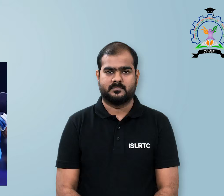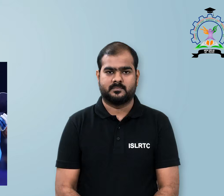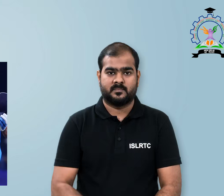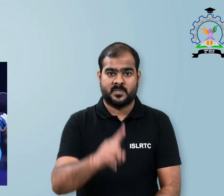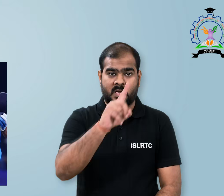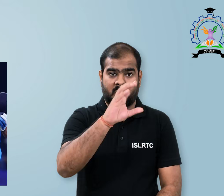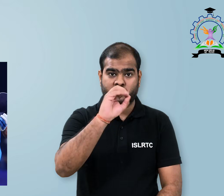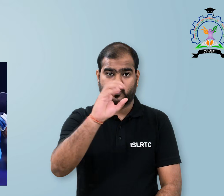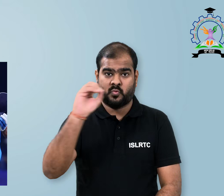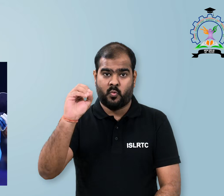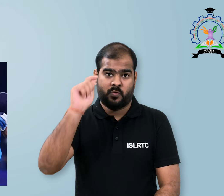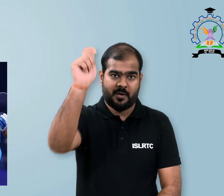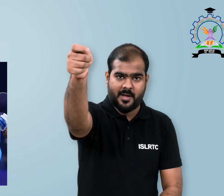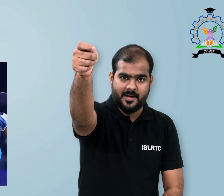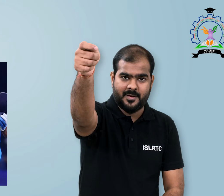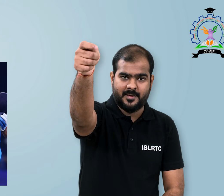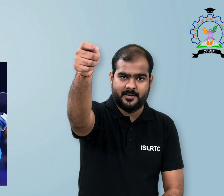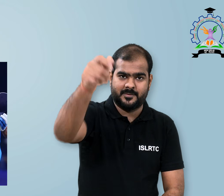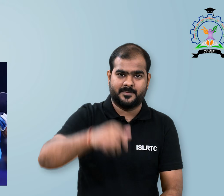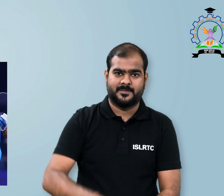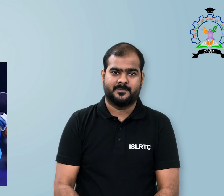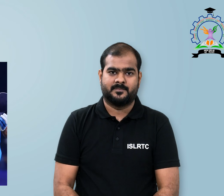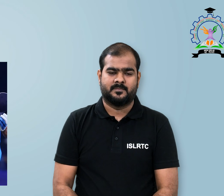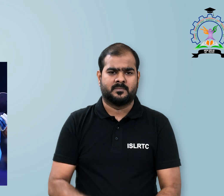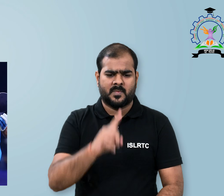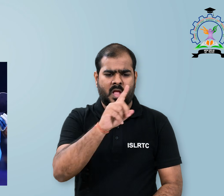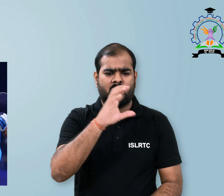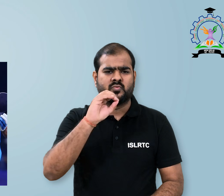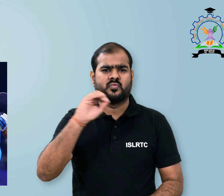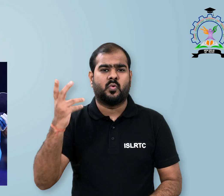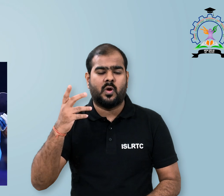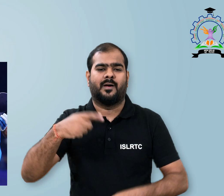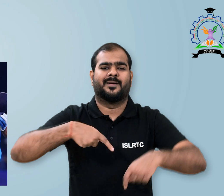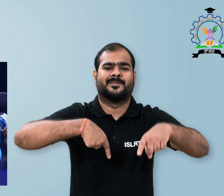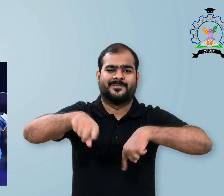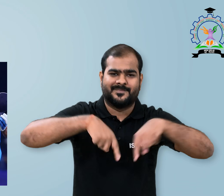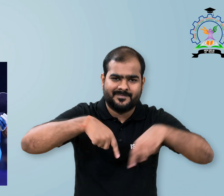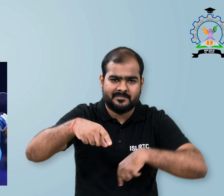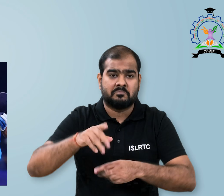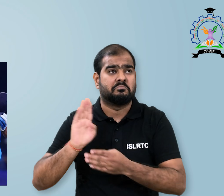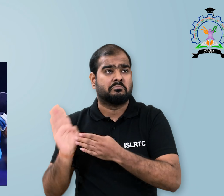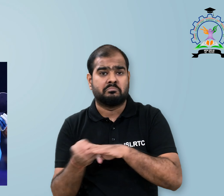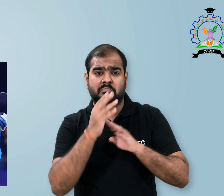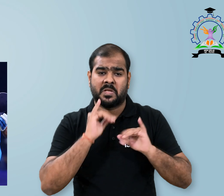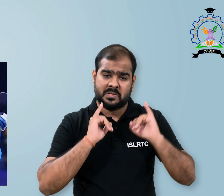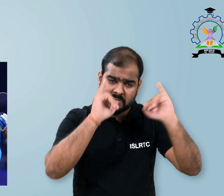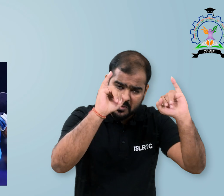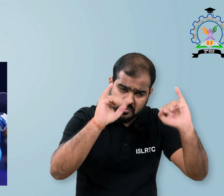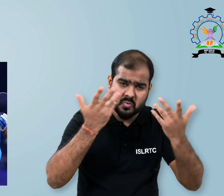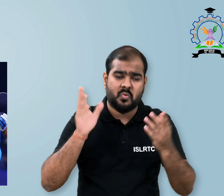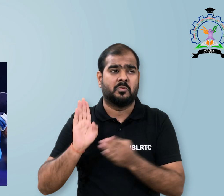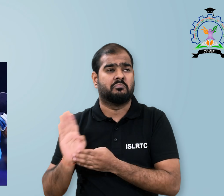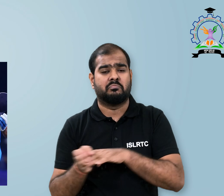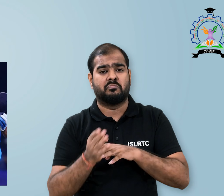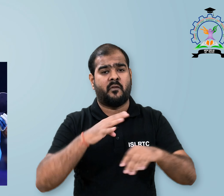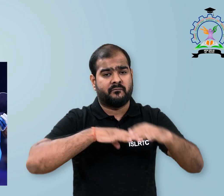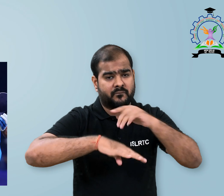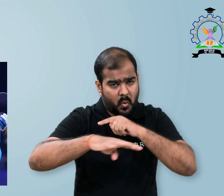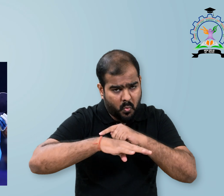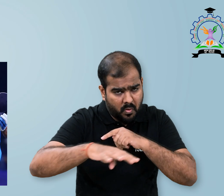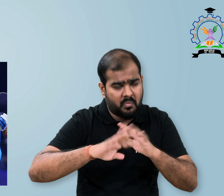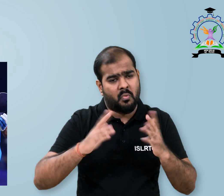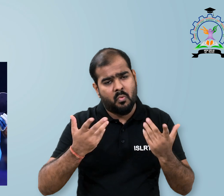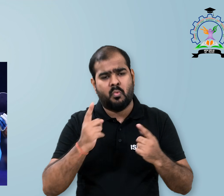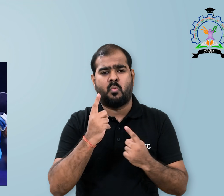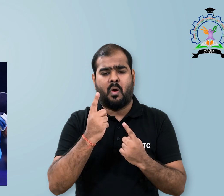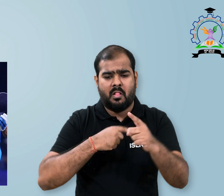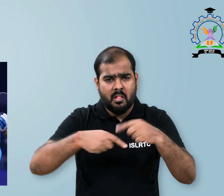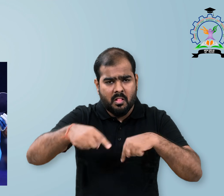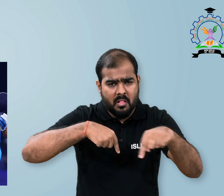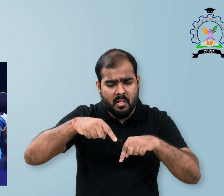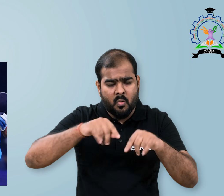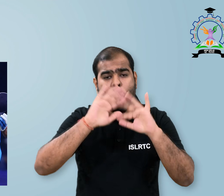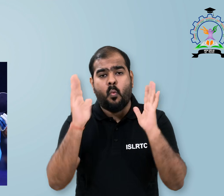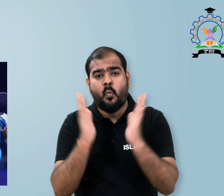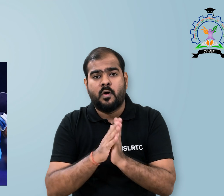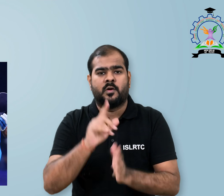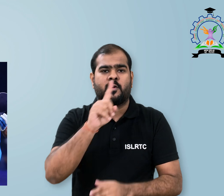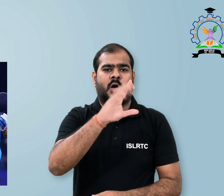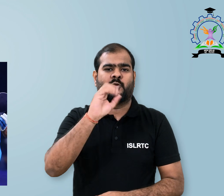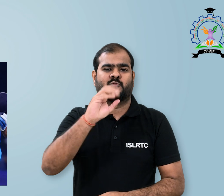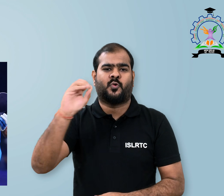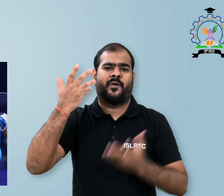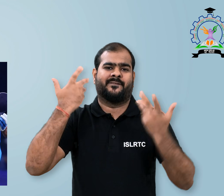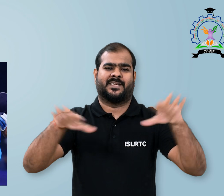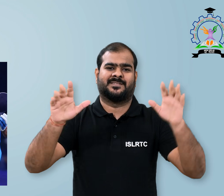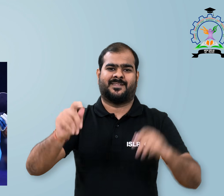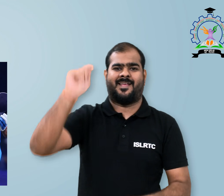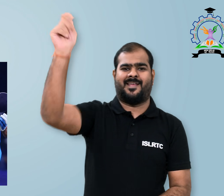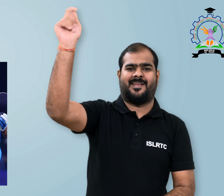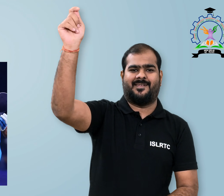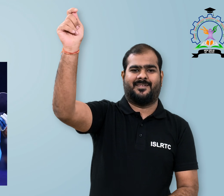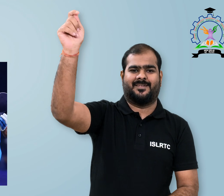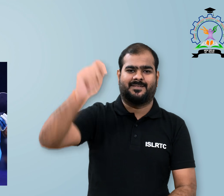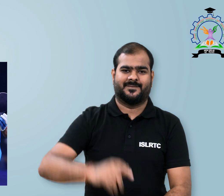Century When a batsman scored 100 runs in one inning.